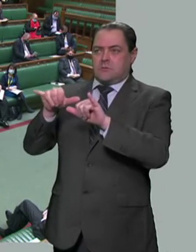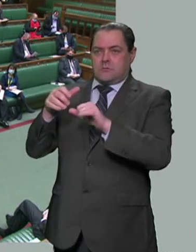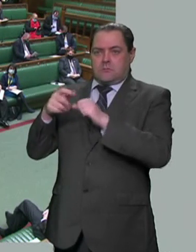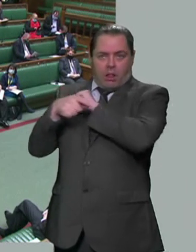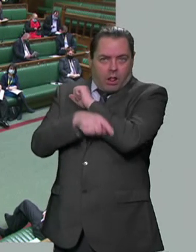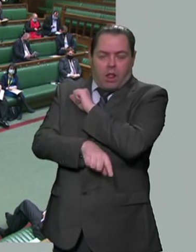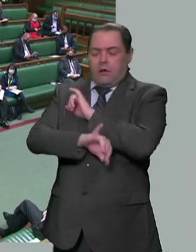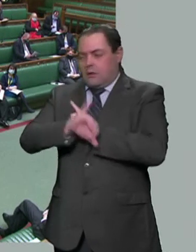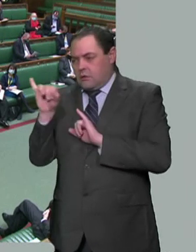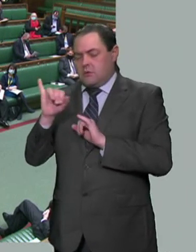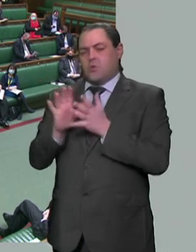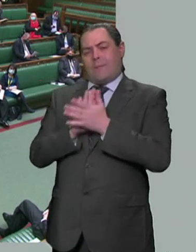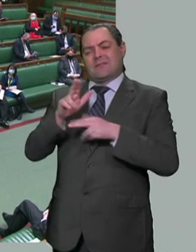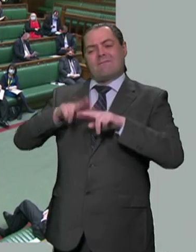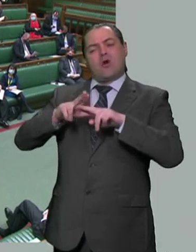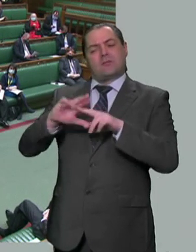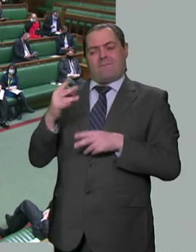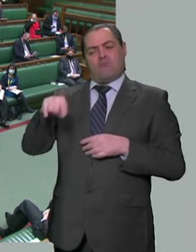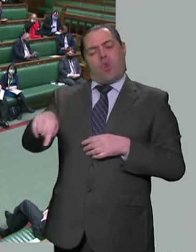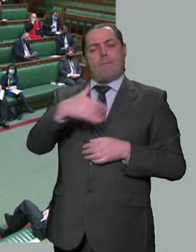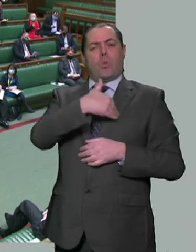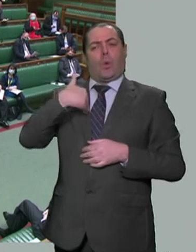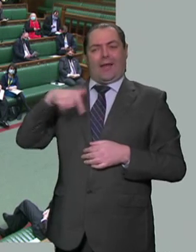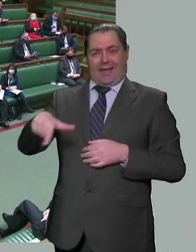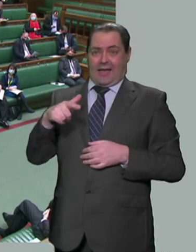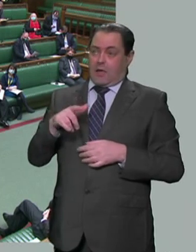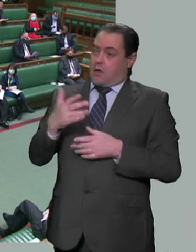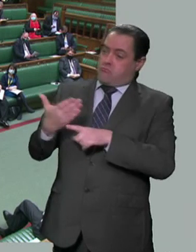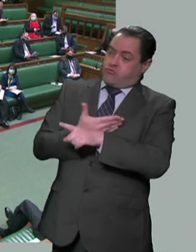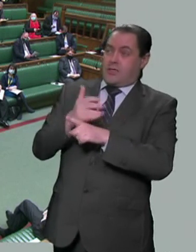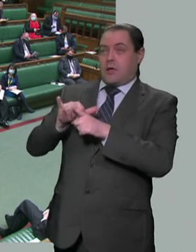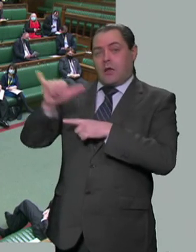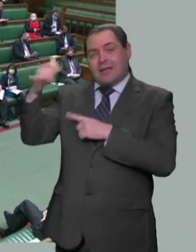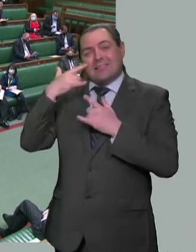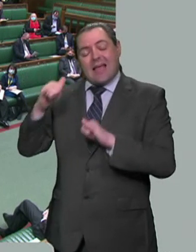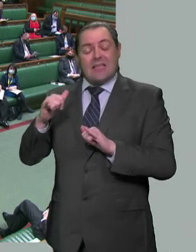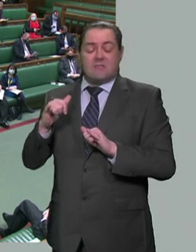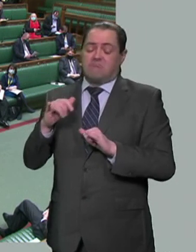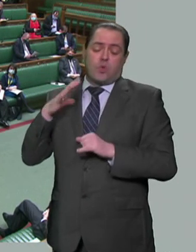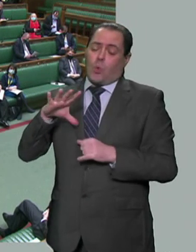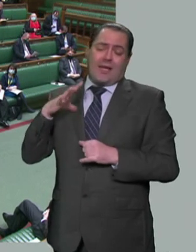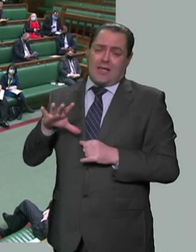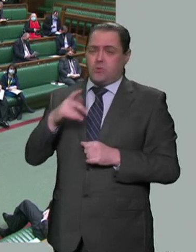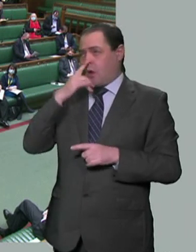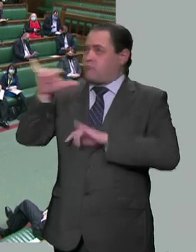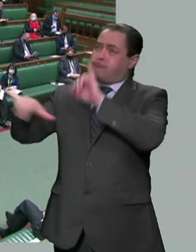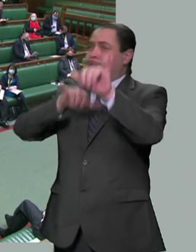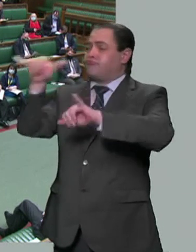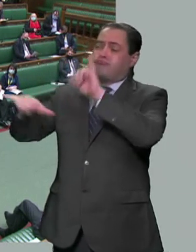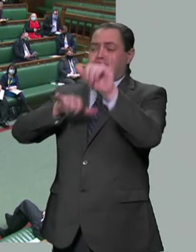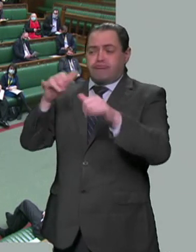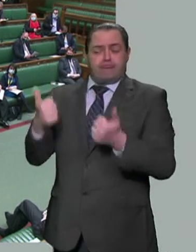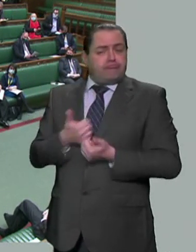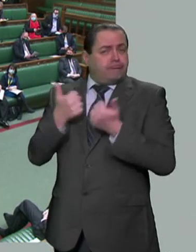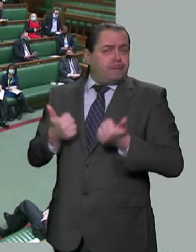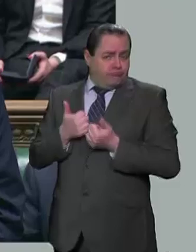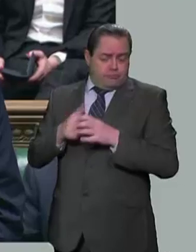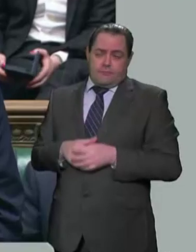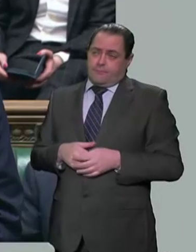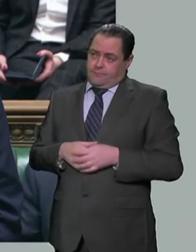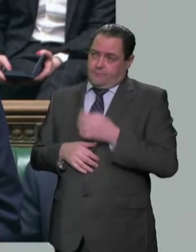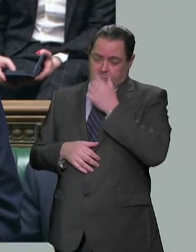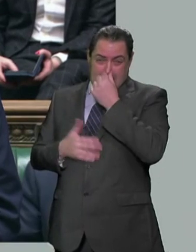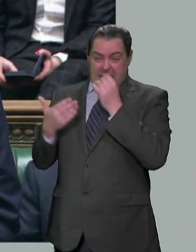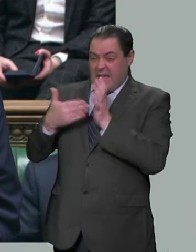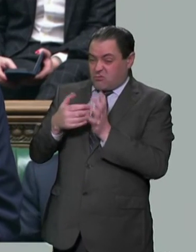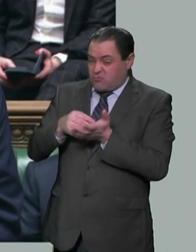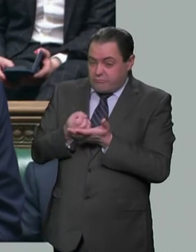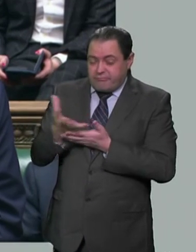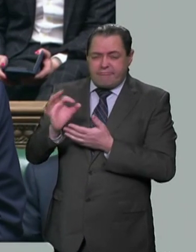I can announce that in England, from 4 am on Friday, we will be scrapping the pre-departure test, which discourages many from travelling for fear of being trapped overseas and incurring significant extra expense.